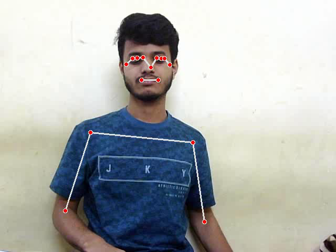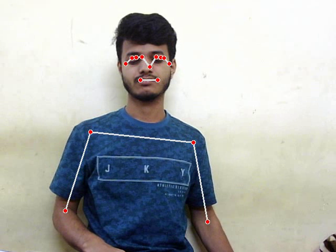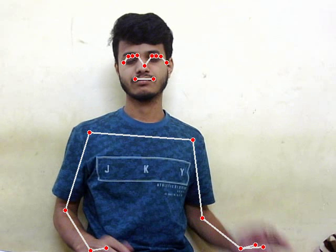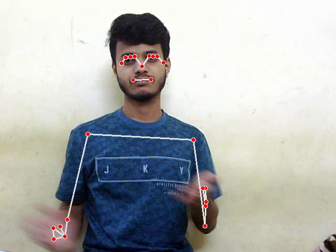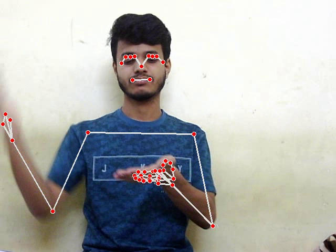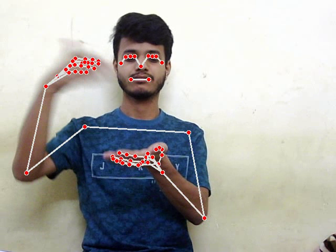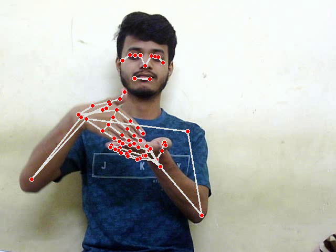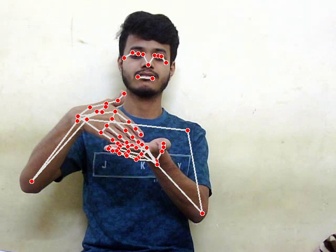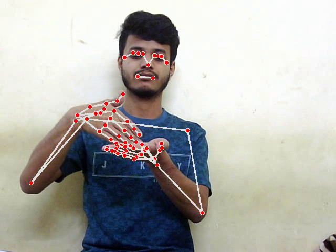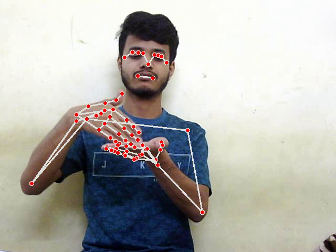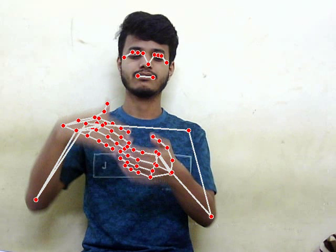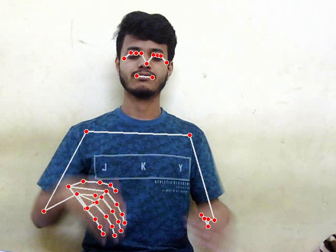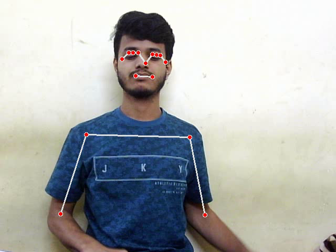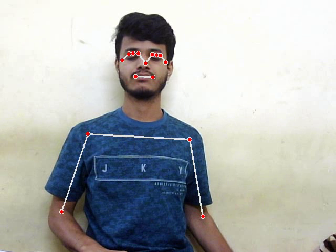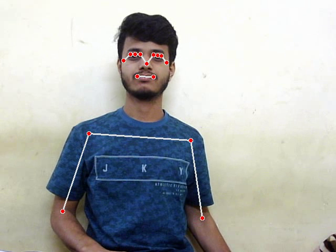again